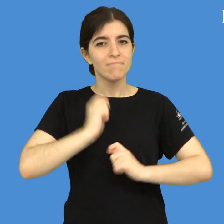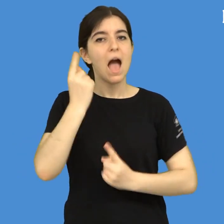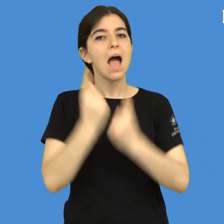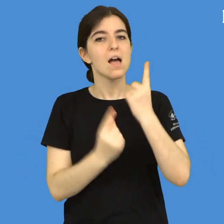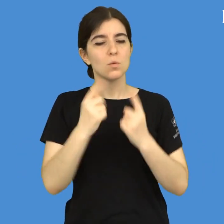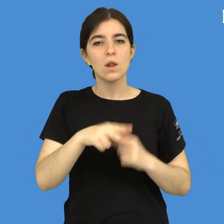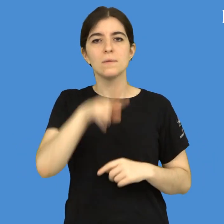alguno